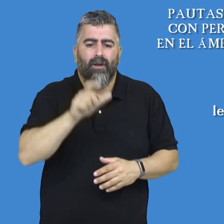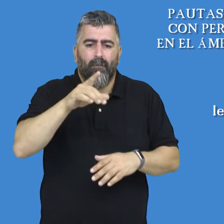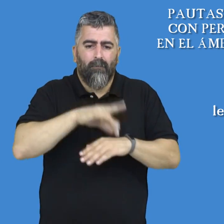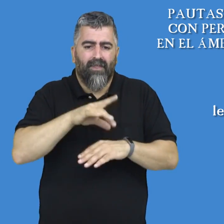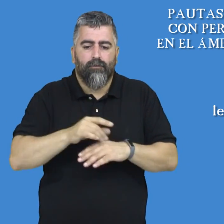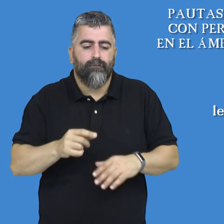enfermo